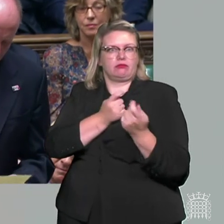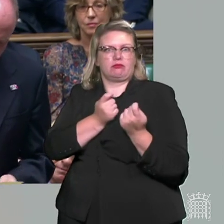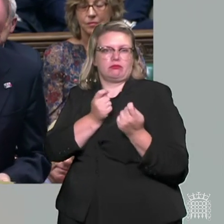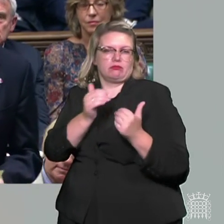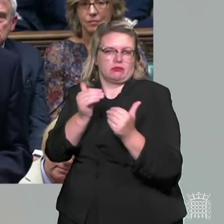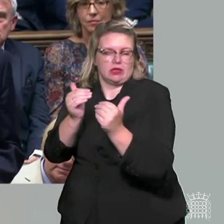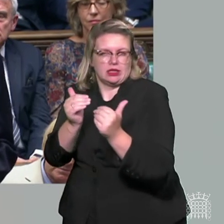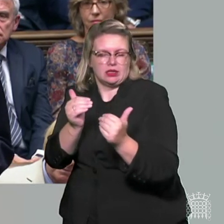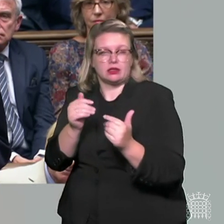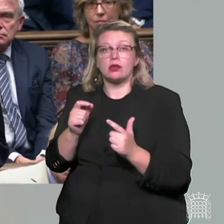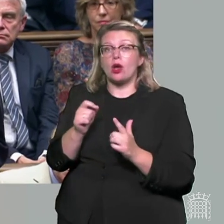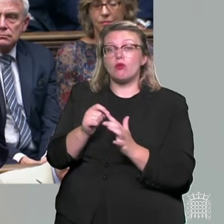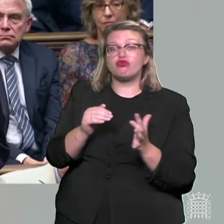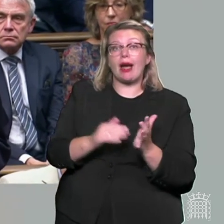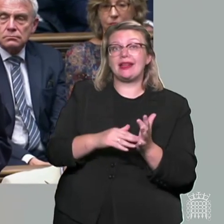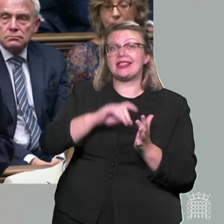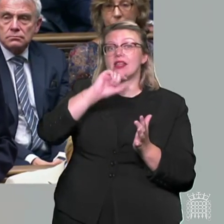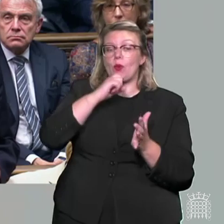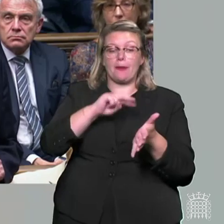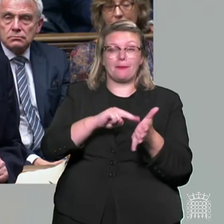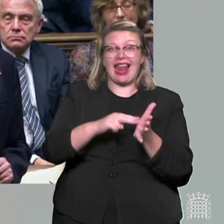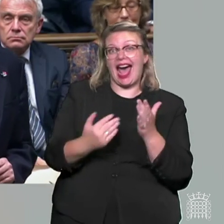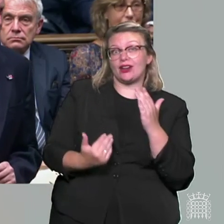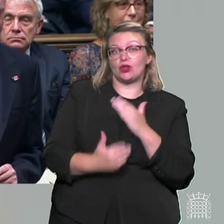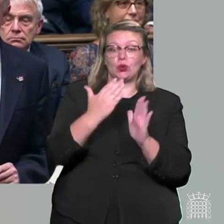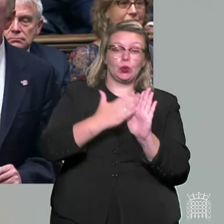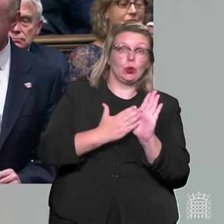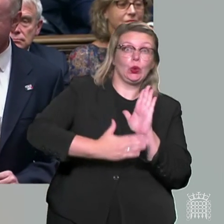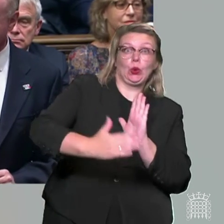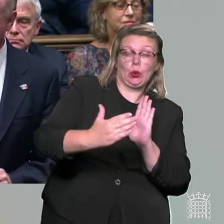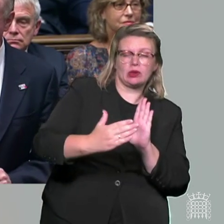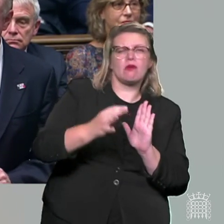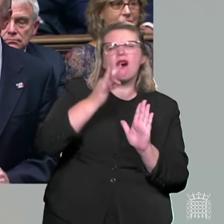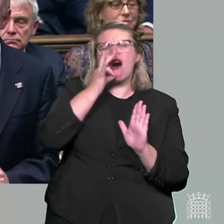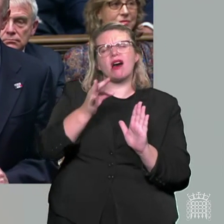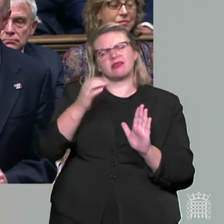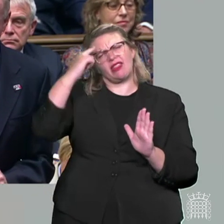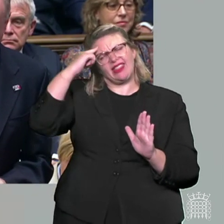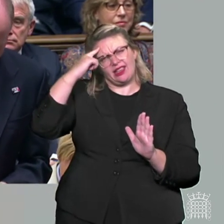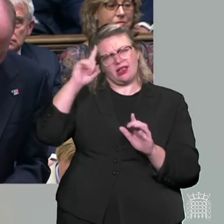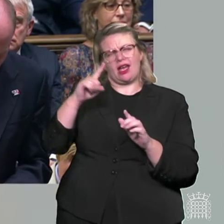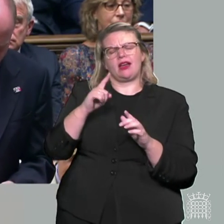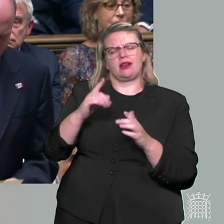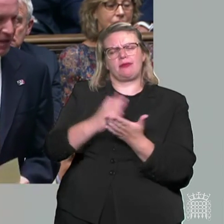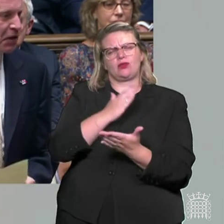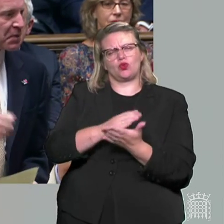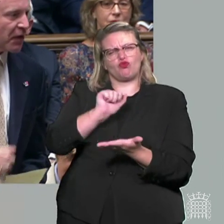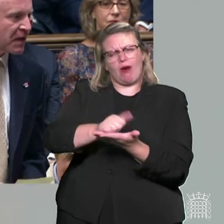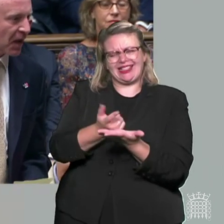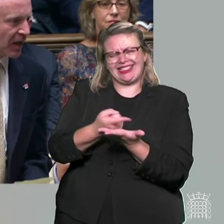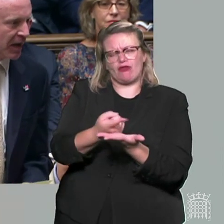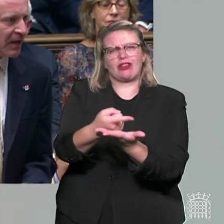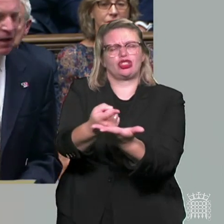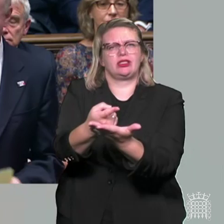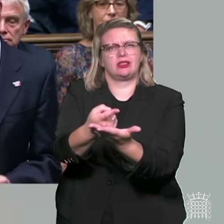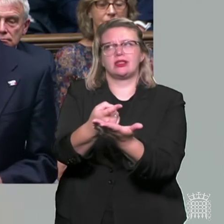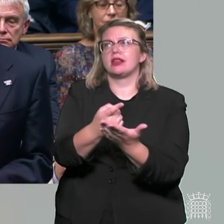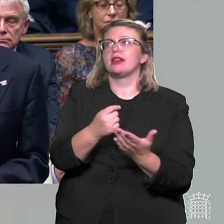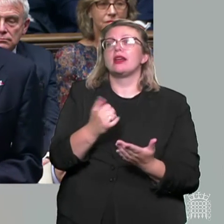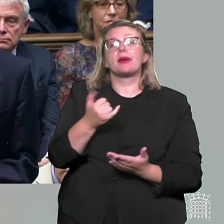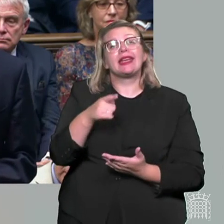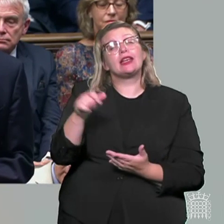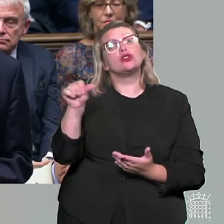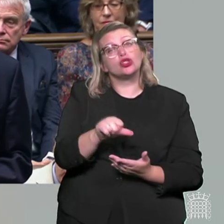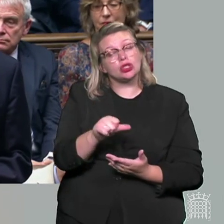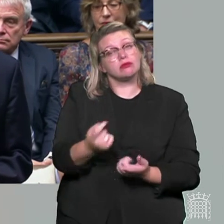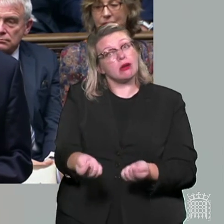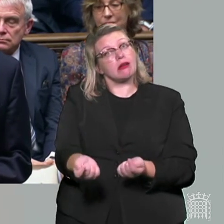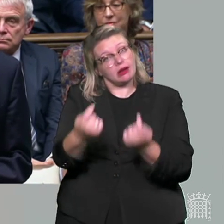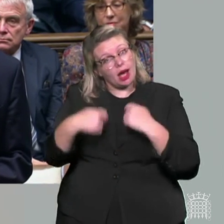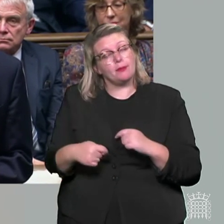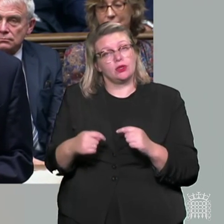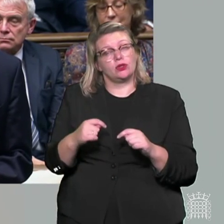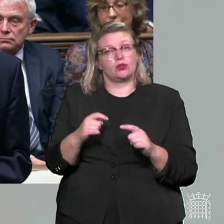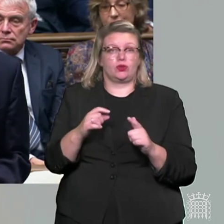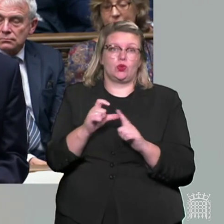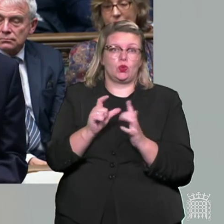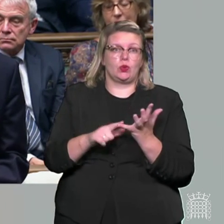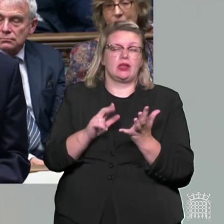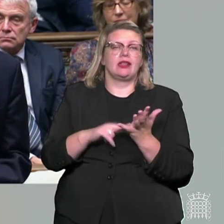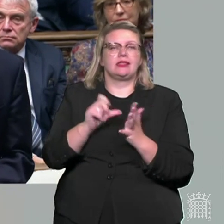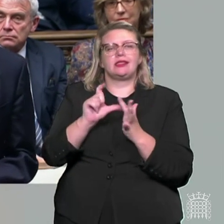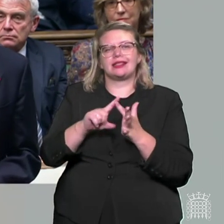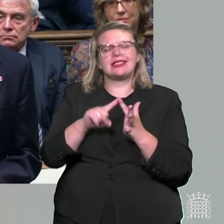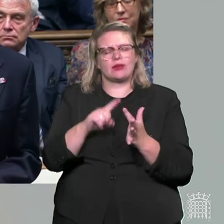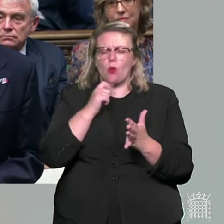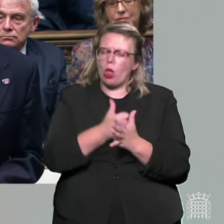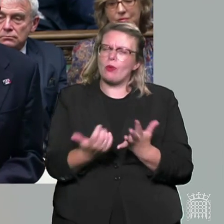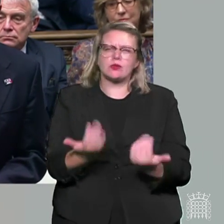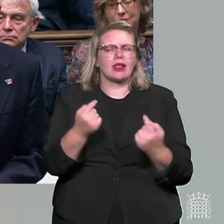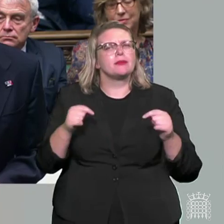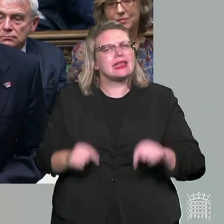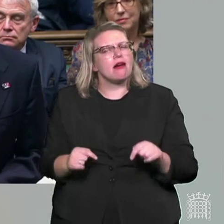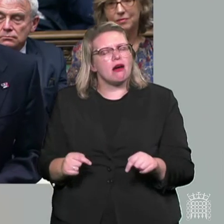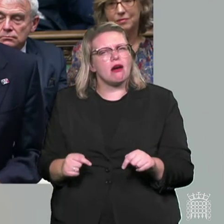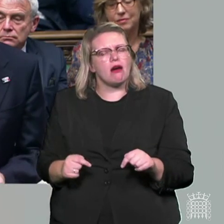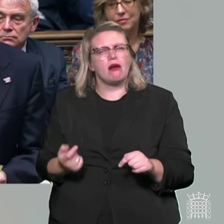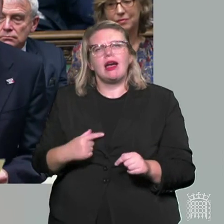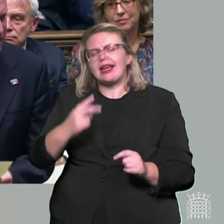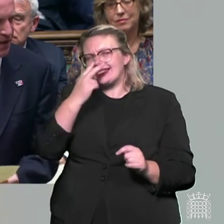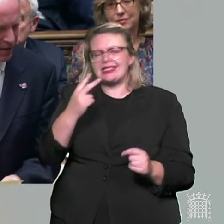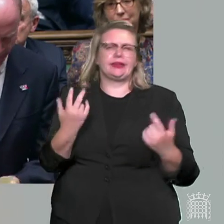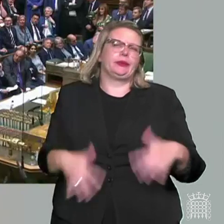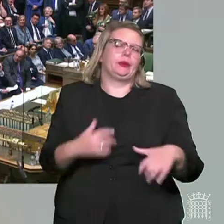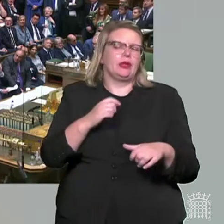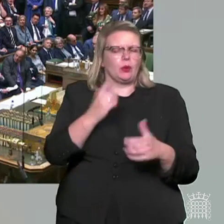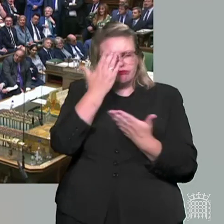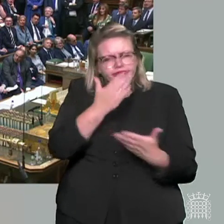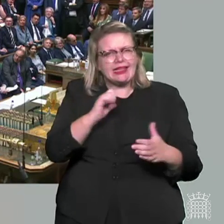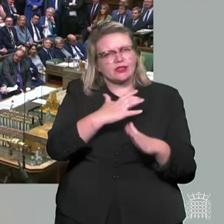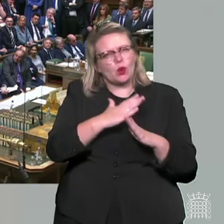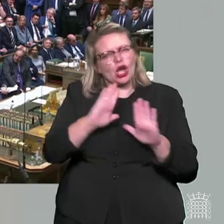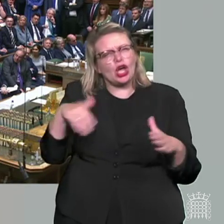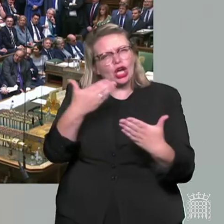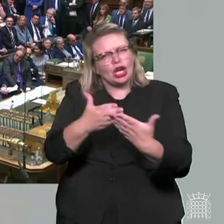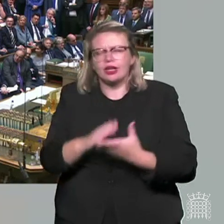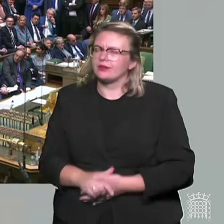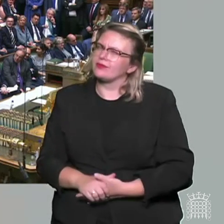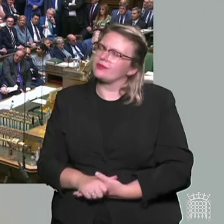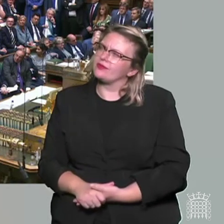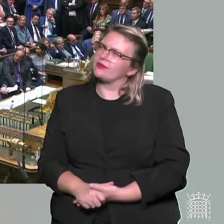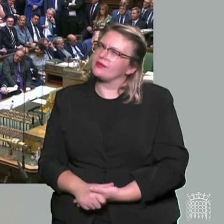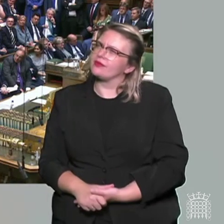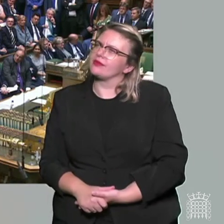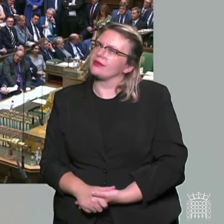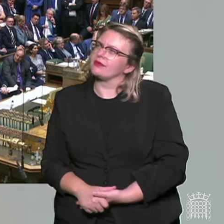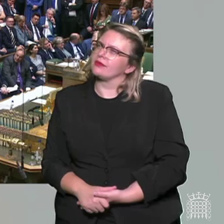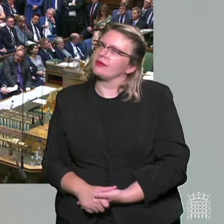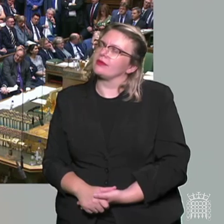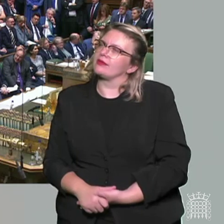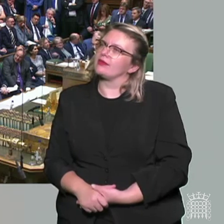As the Prime Minister prepares his new flight plans, may I suggest that he resets his compass to true north and stops off in Dudley, where he will always be welcomed with open arms and sincere affection, and where he will be able to see his legacy?